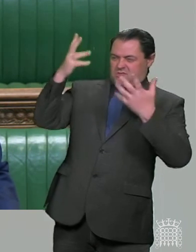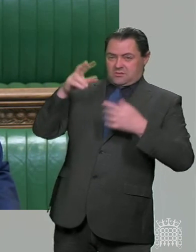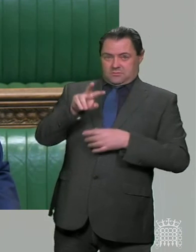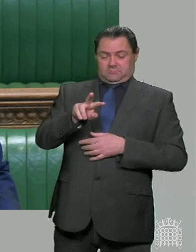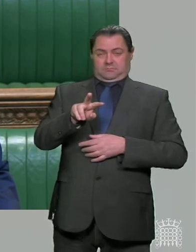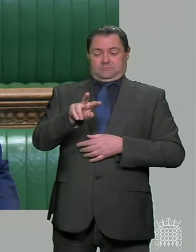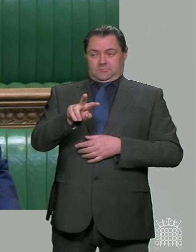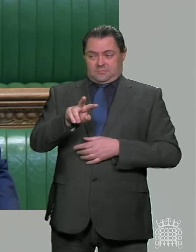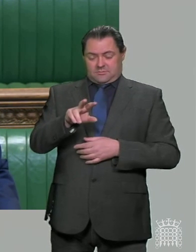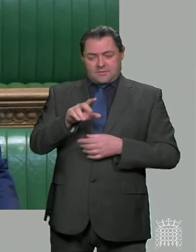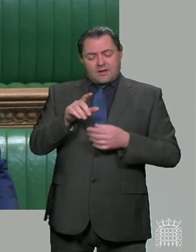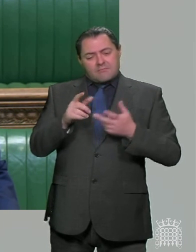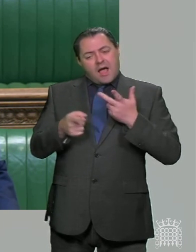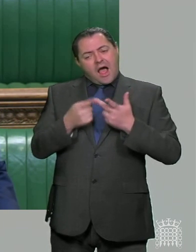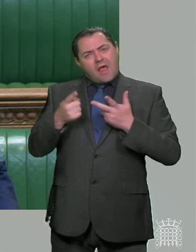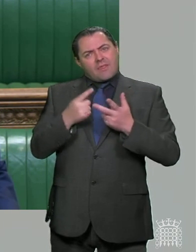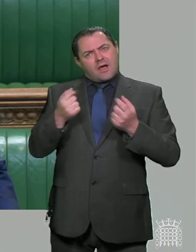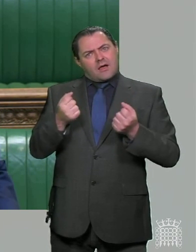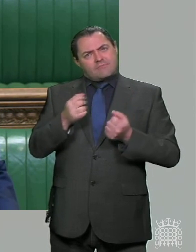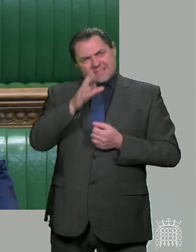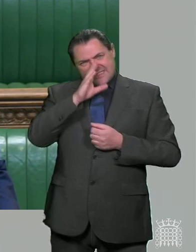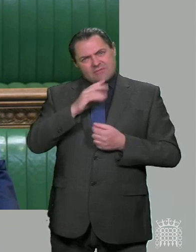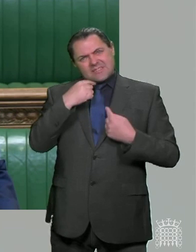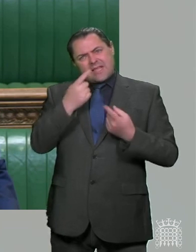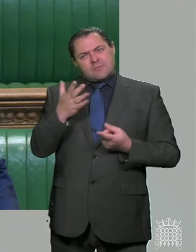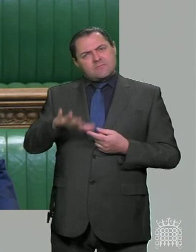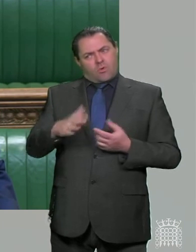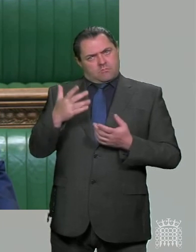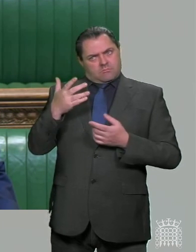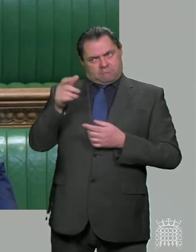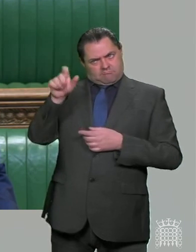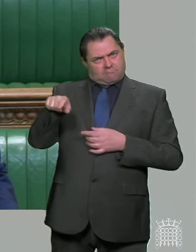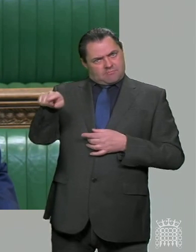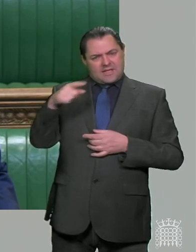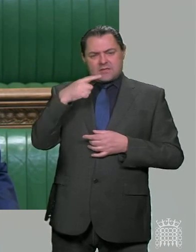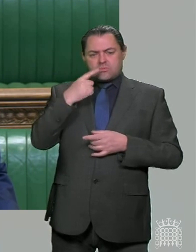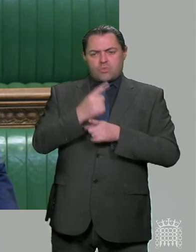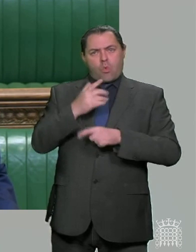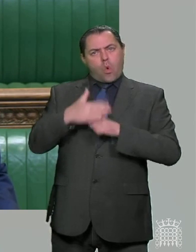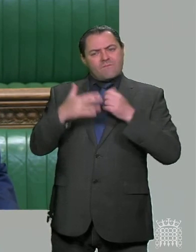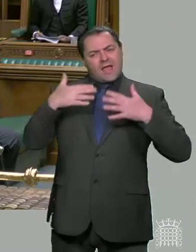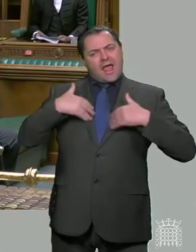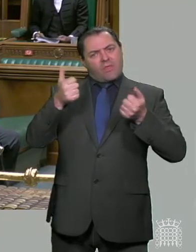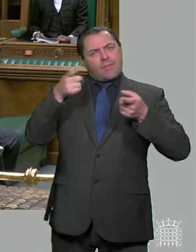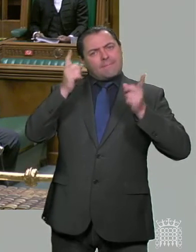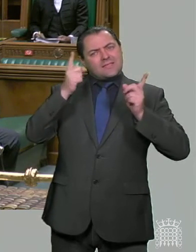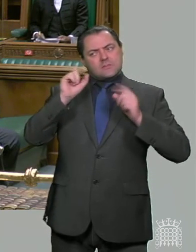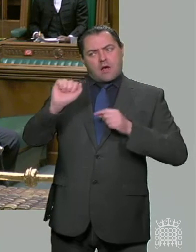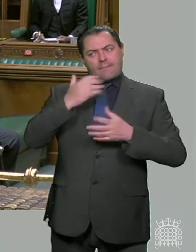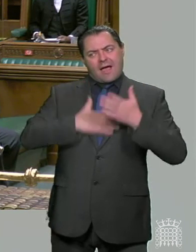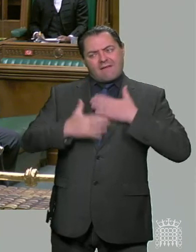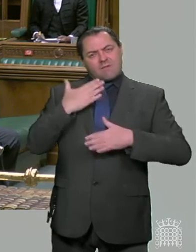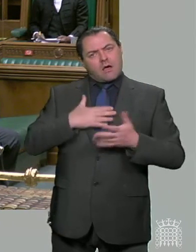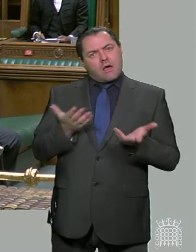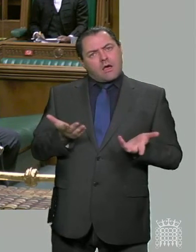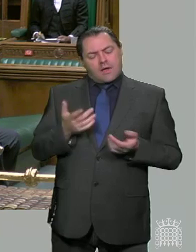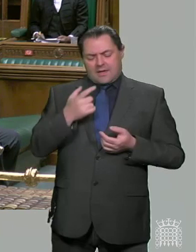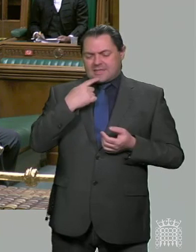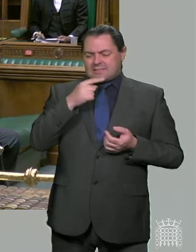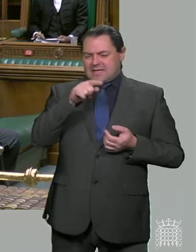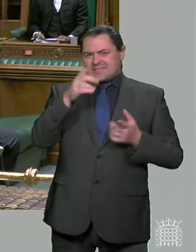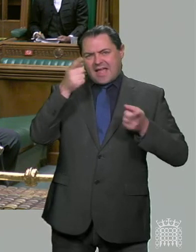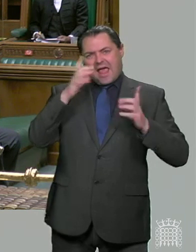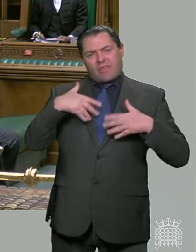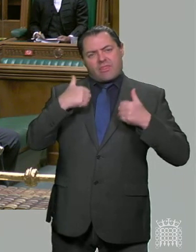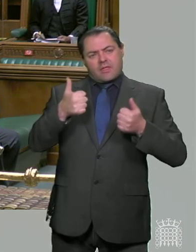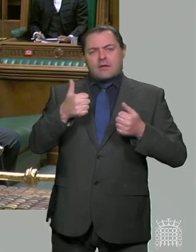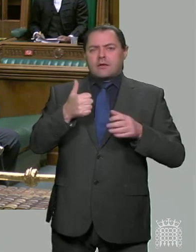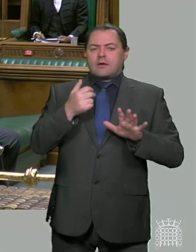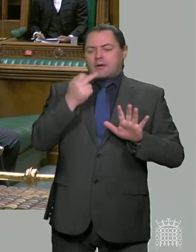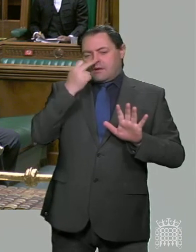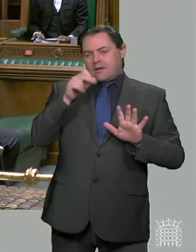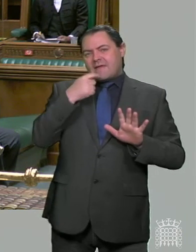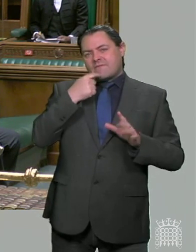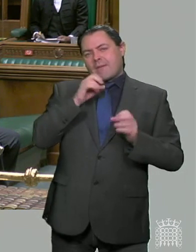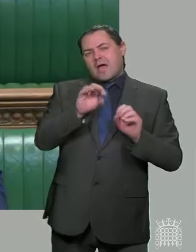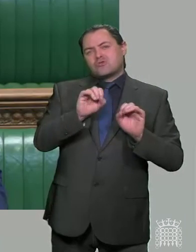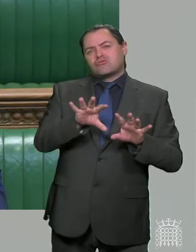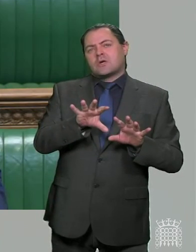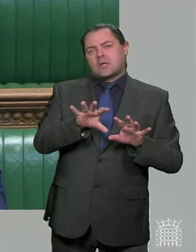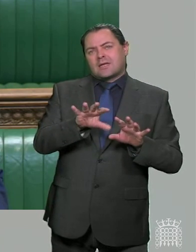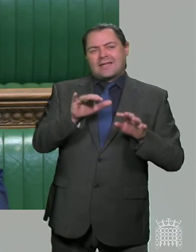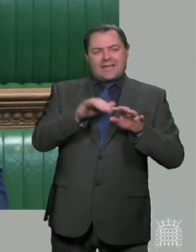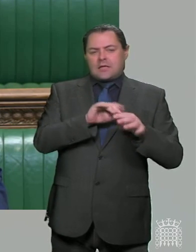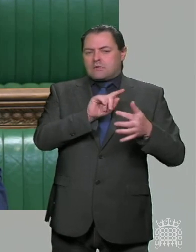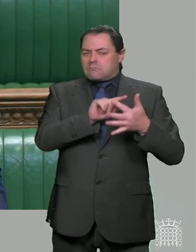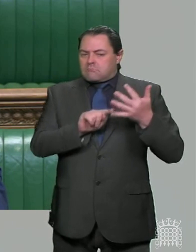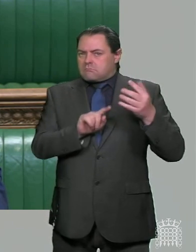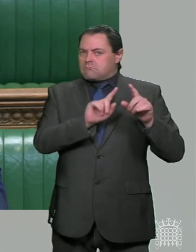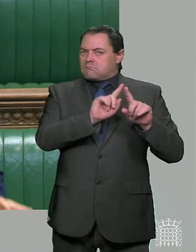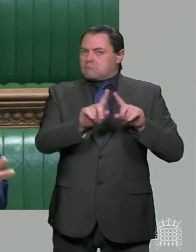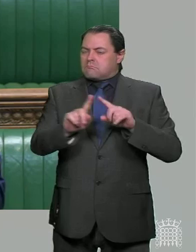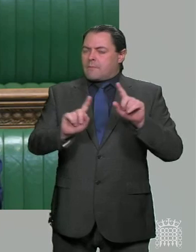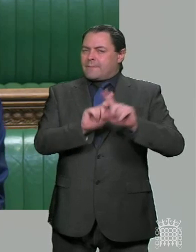Another incredibly serious statement from the Prime Minister’s former adviser this morning concerns the conduct of the Health Secretary, including an allegation that the Health Secretary misled other Ministers and officials on a number of occasions.